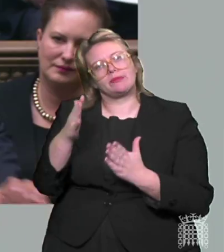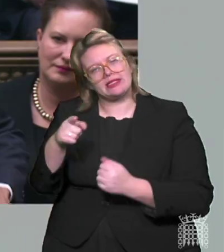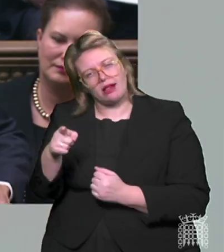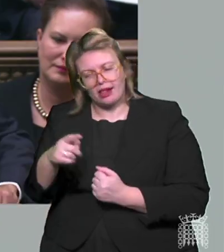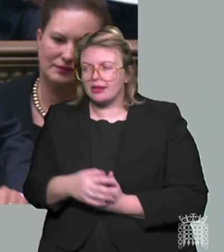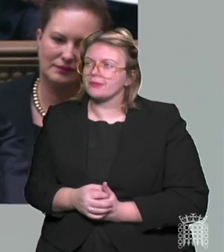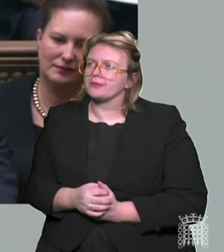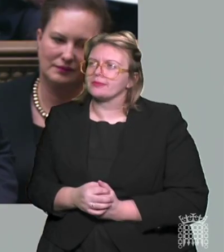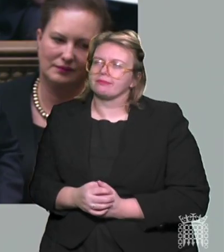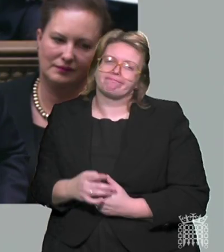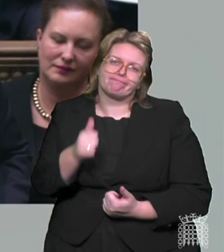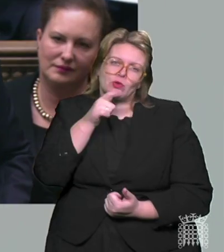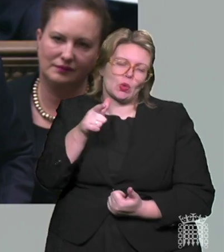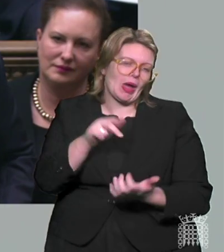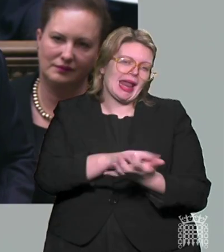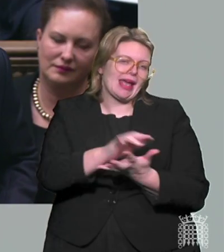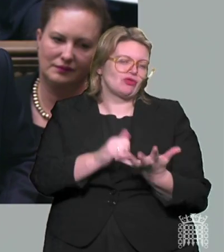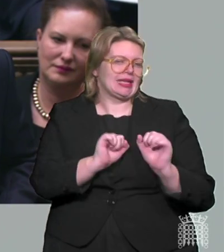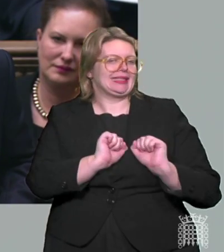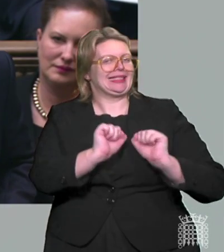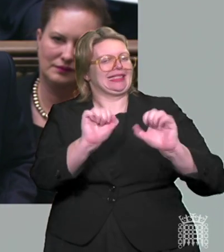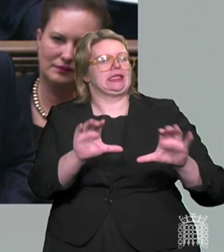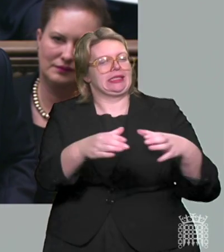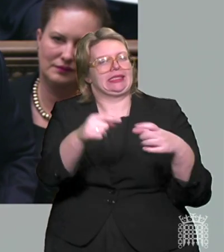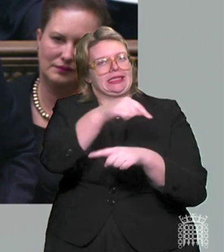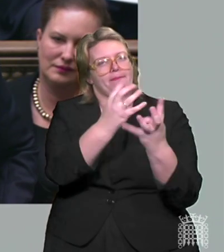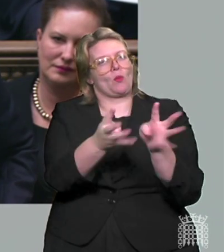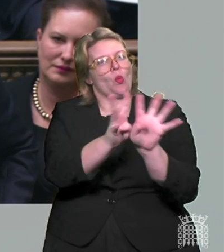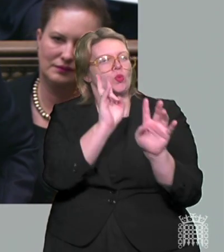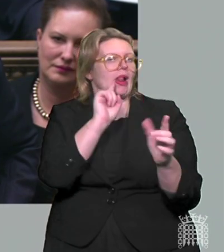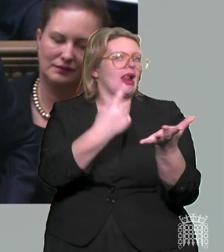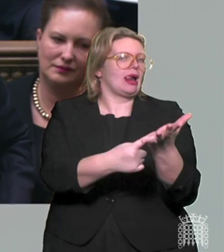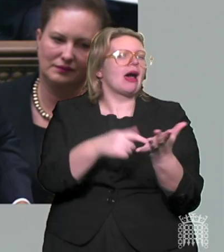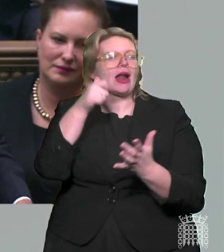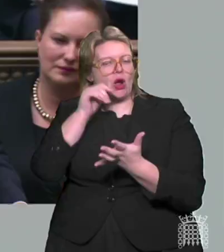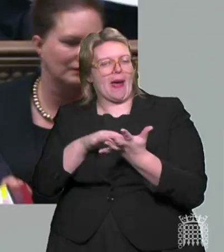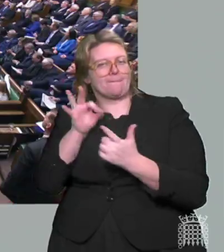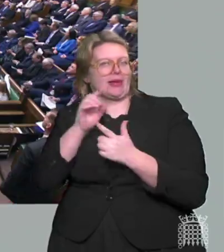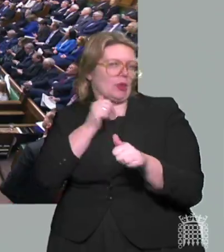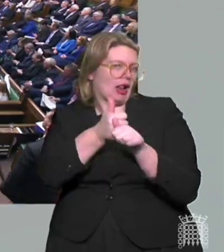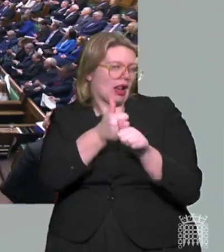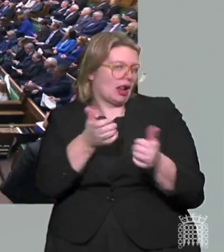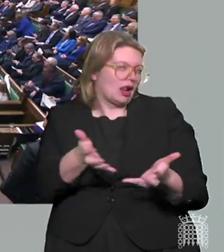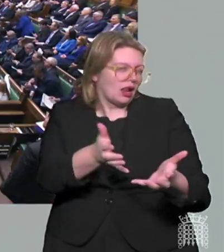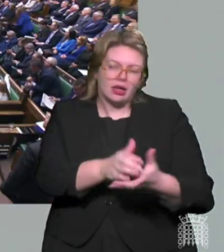She will know that these operational decisions are being made by integrated care boards, and I know that she will continue to make her views known.